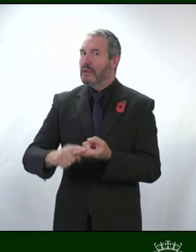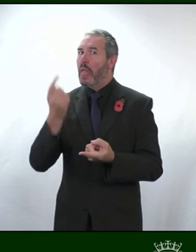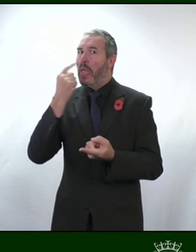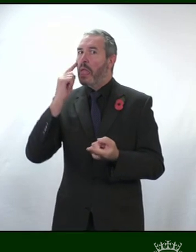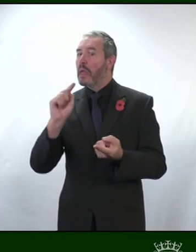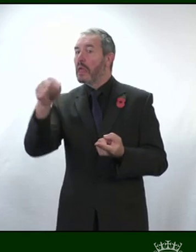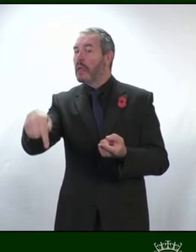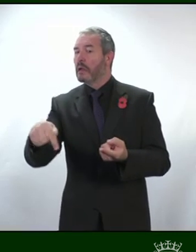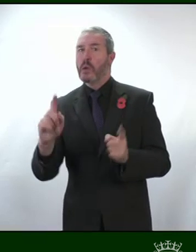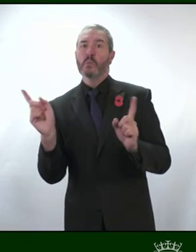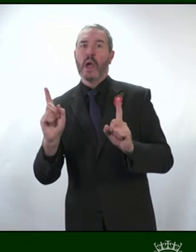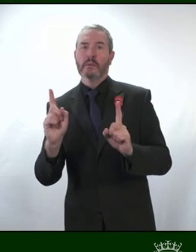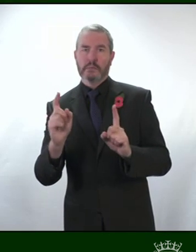People need to know that.